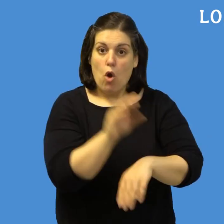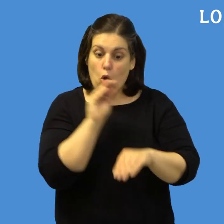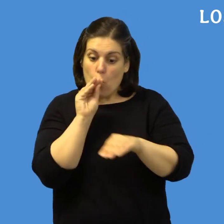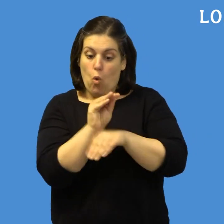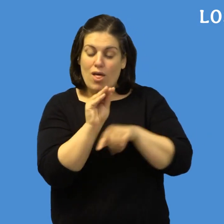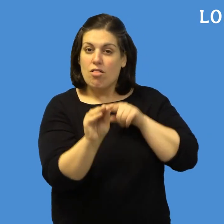cuidar